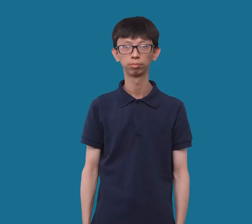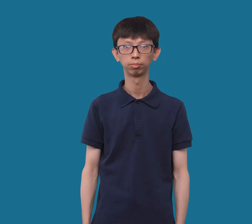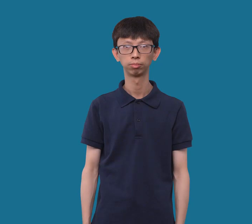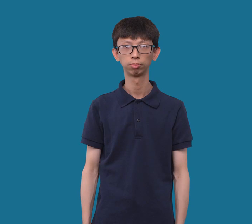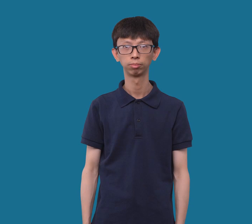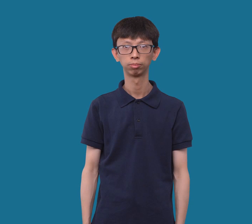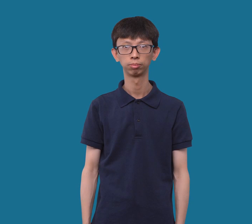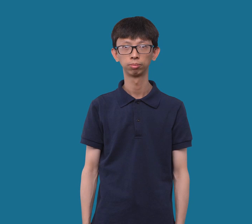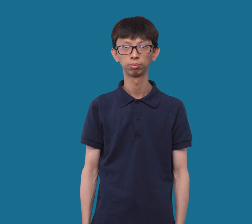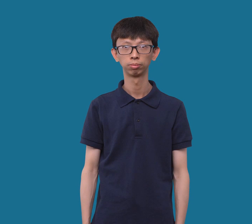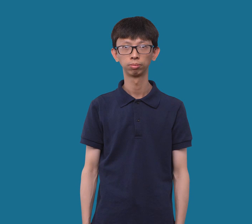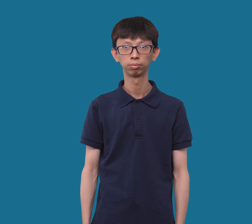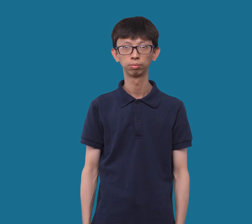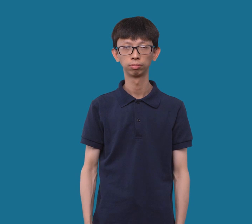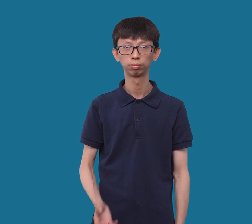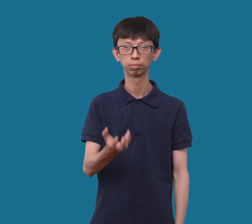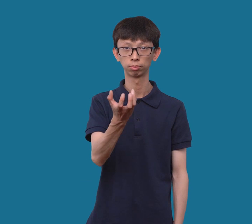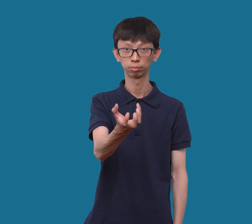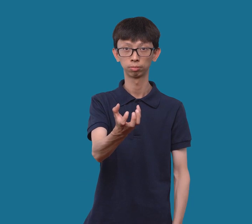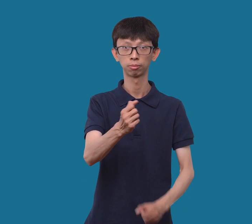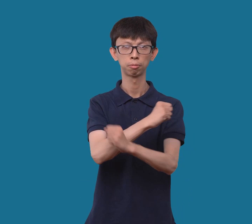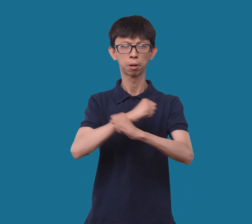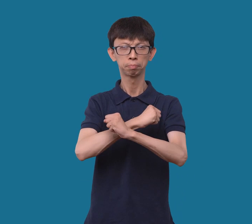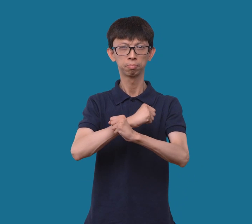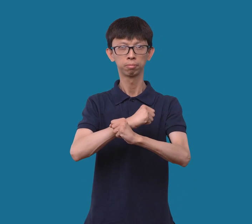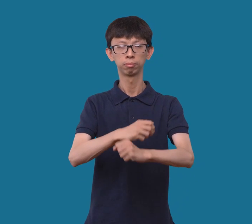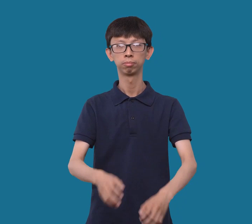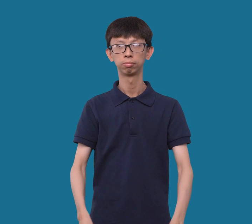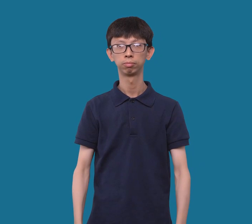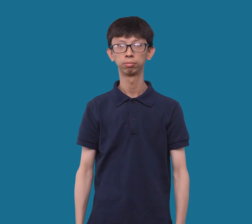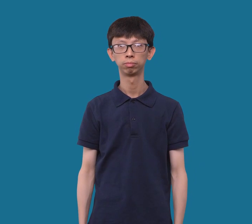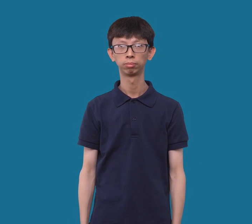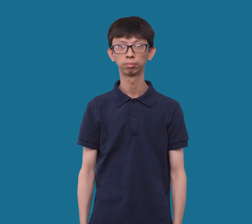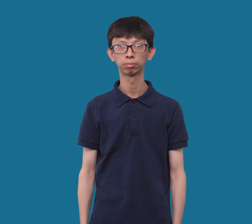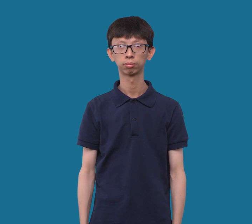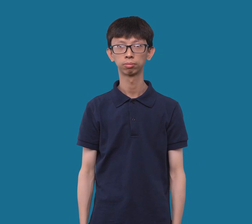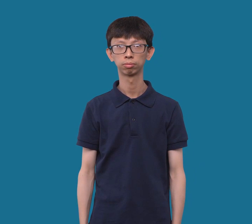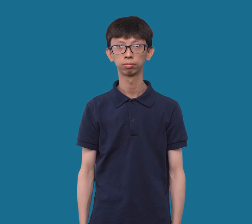bom đạn